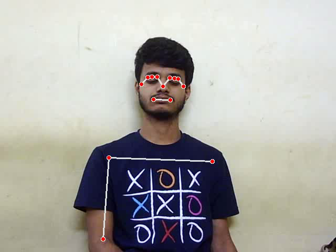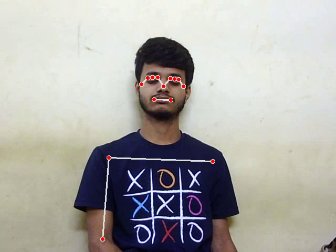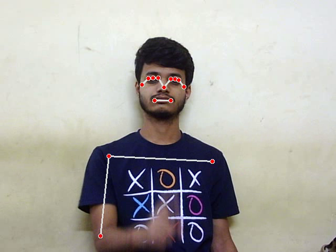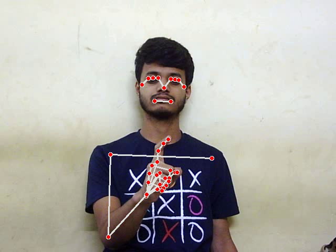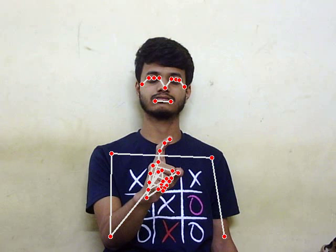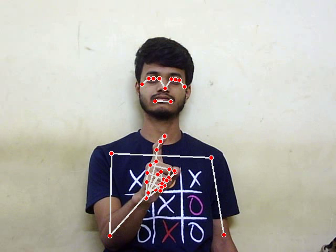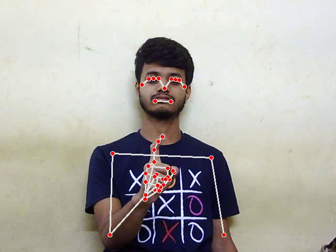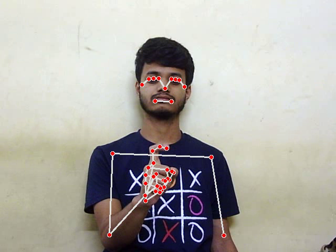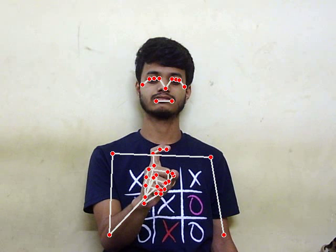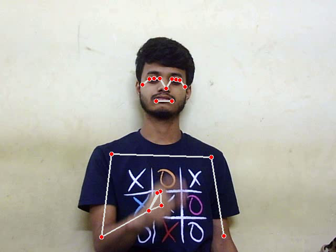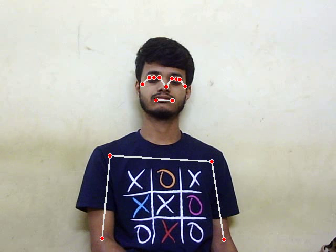question